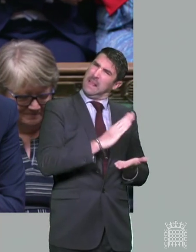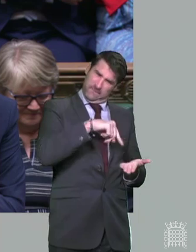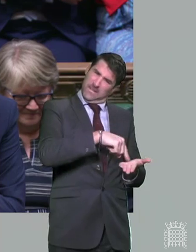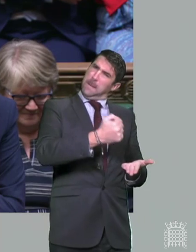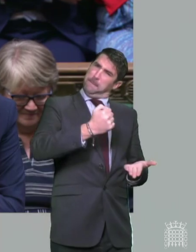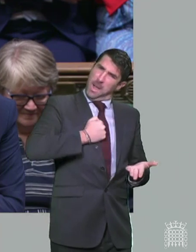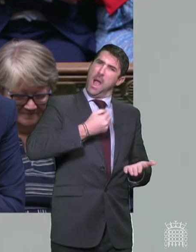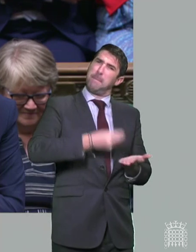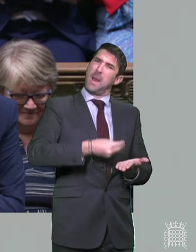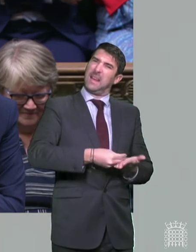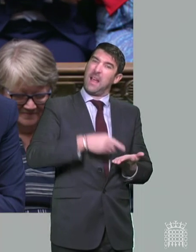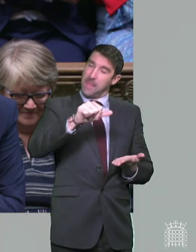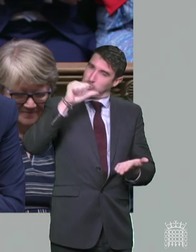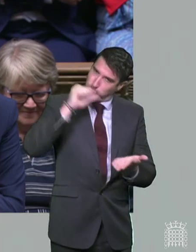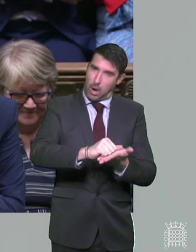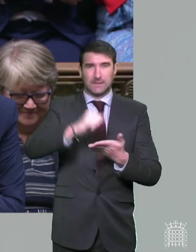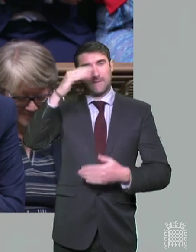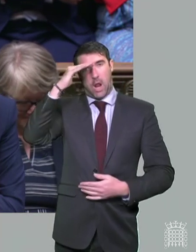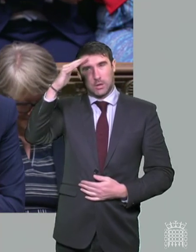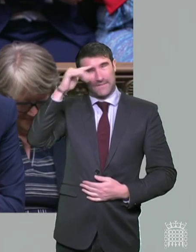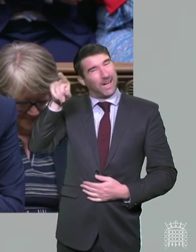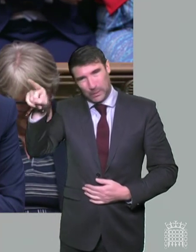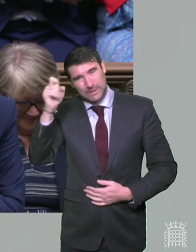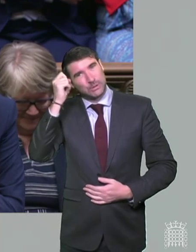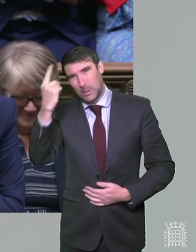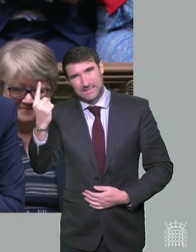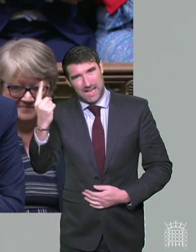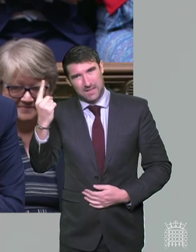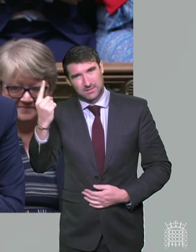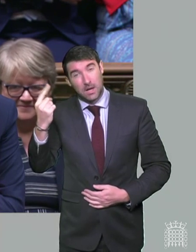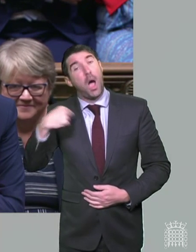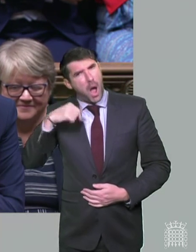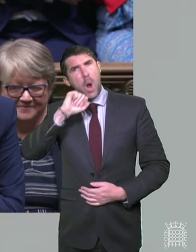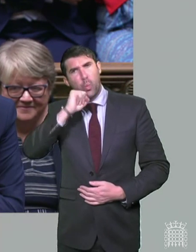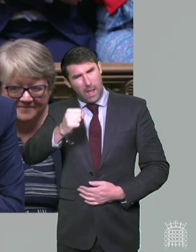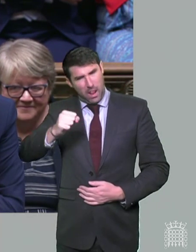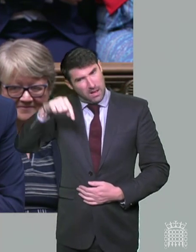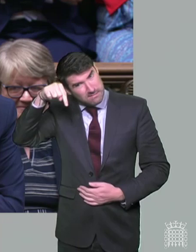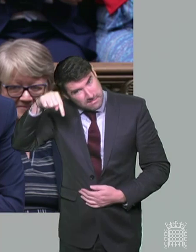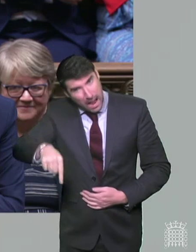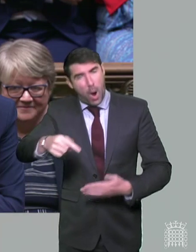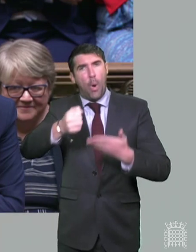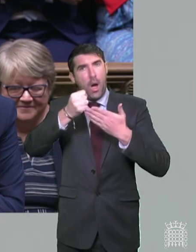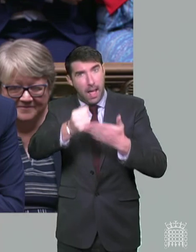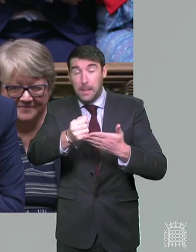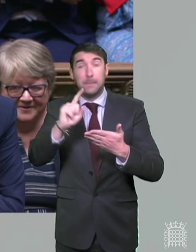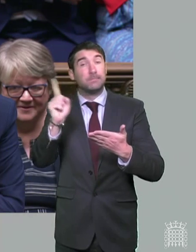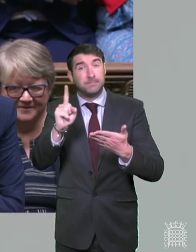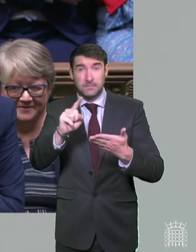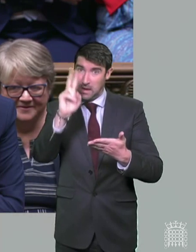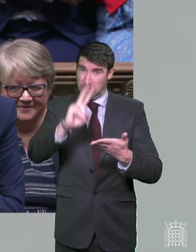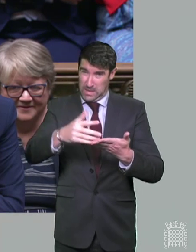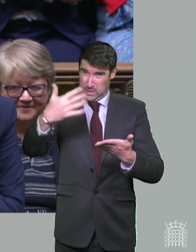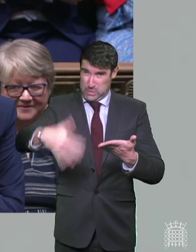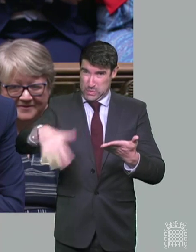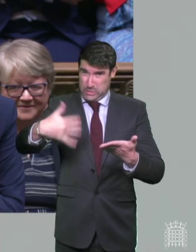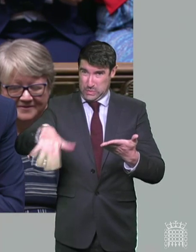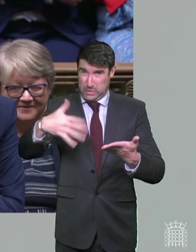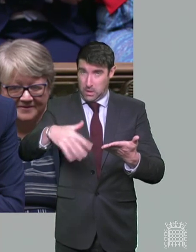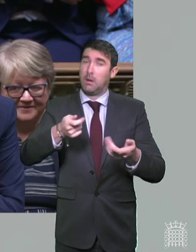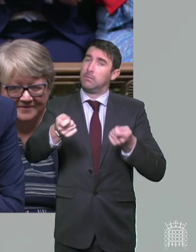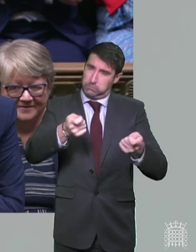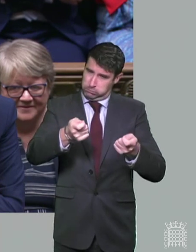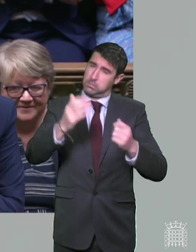I will take immediate action to help people with their energy bills but also secure our long-term energy supply.